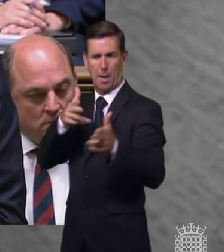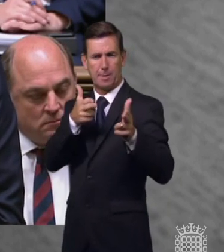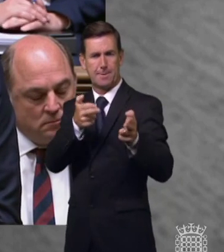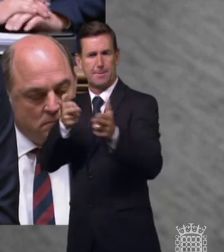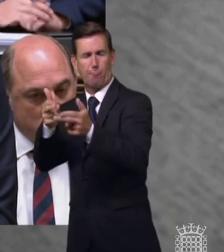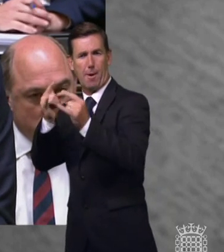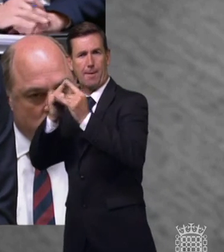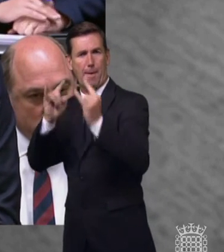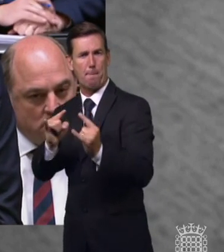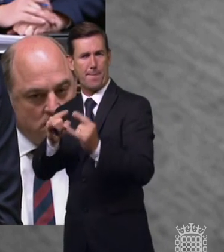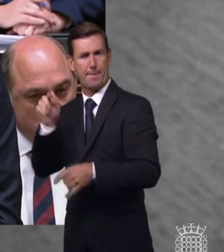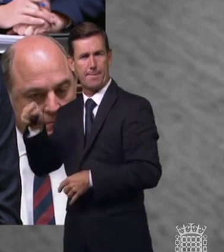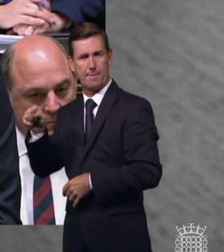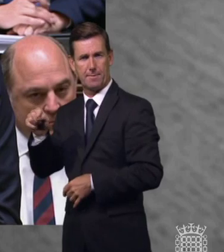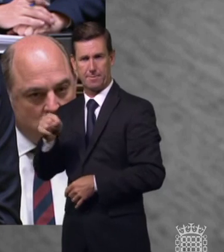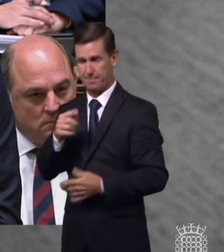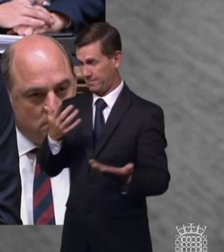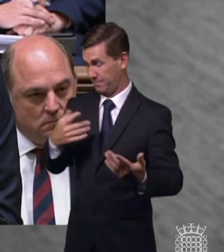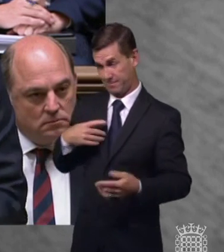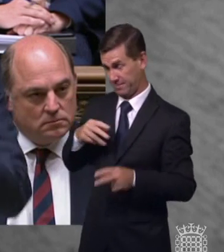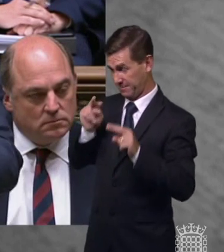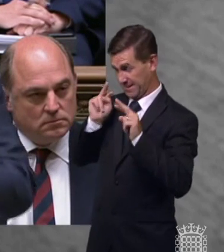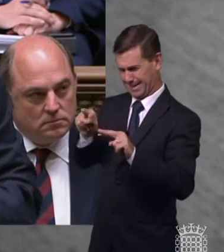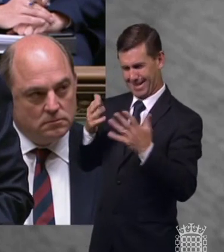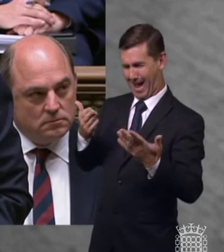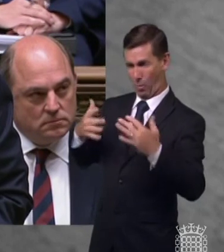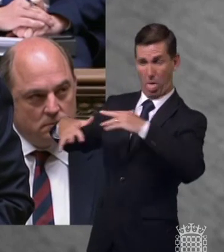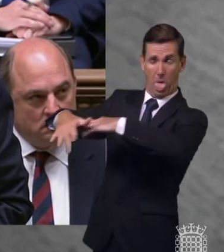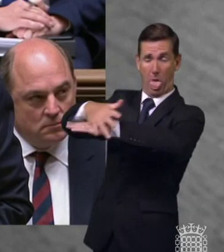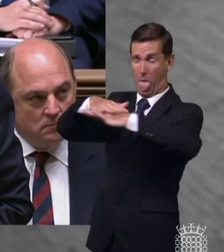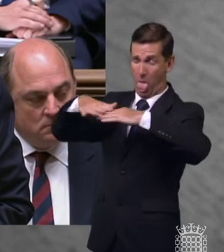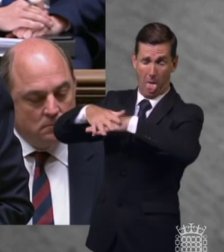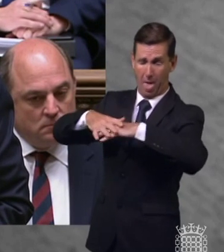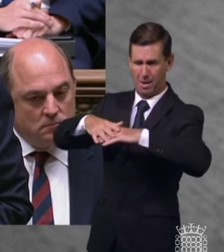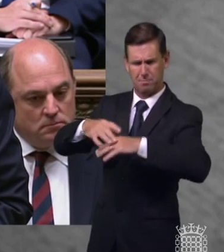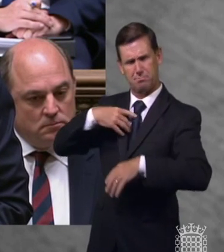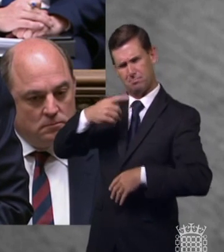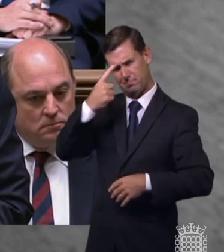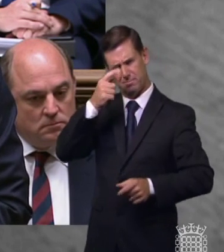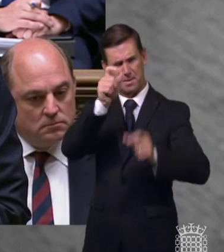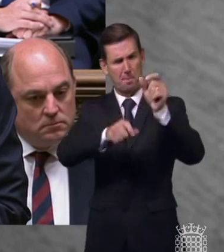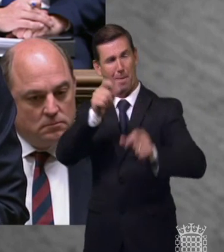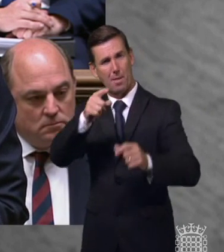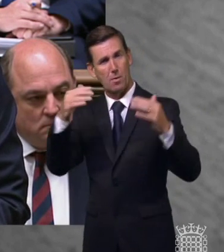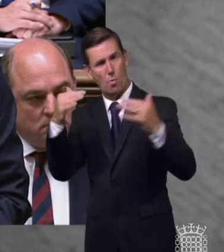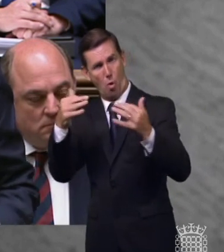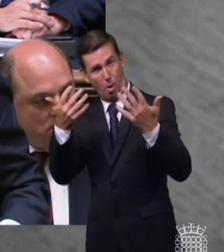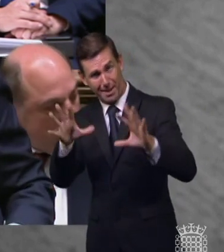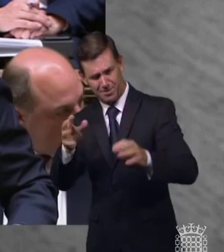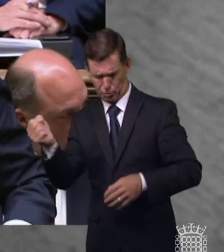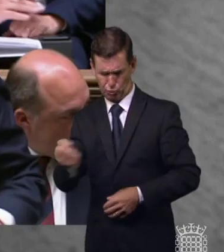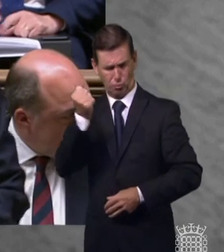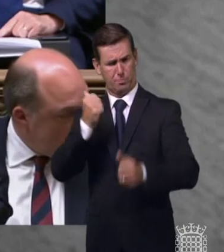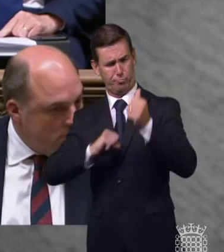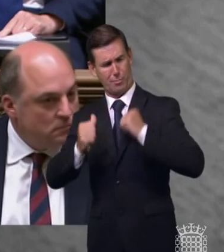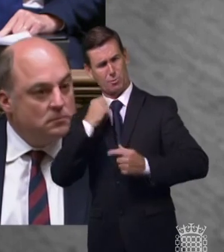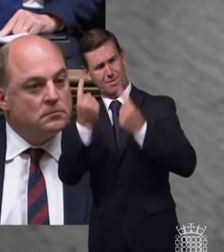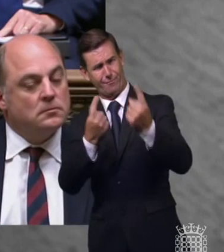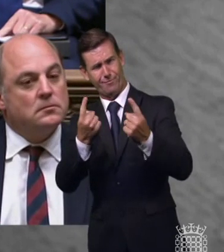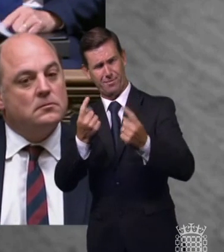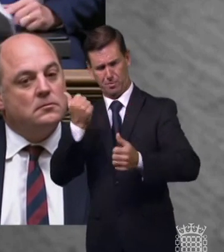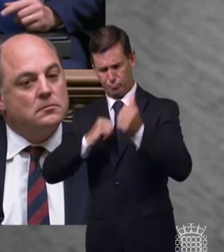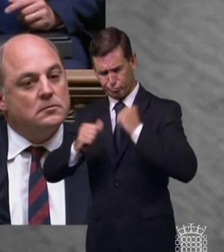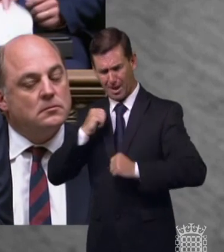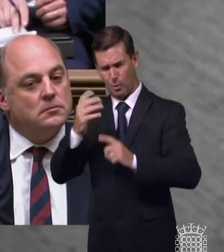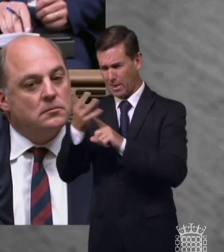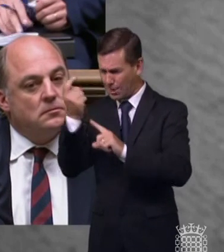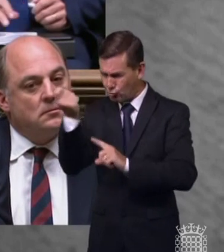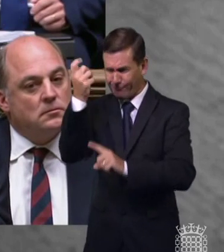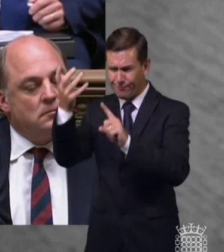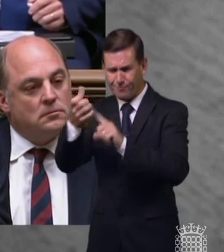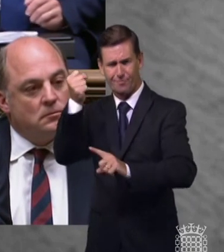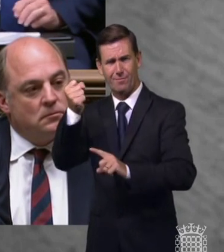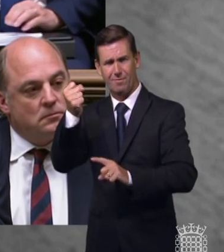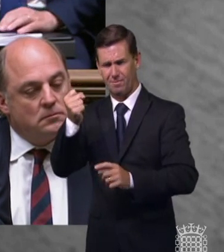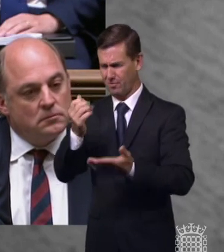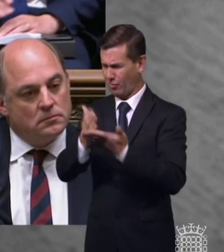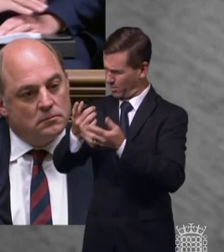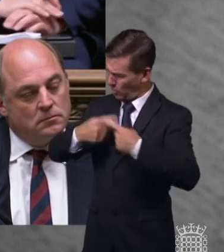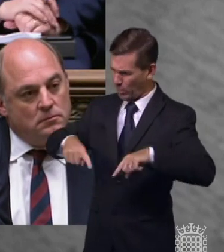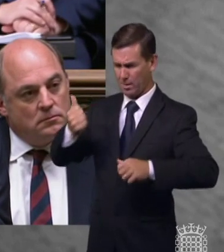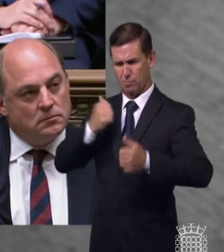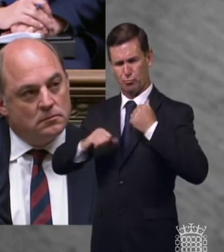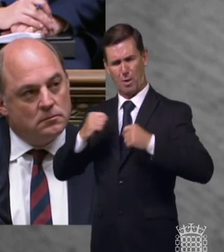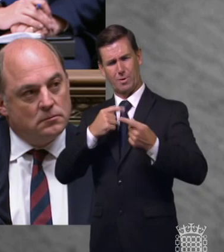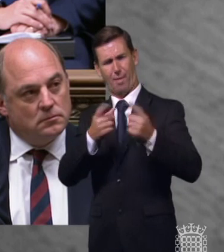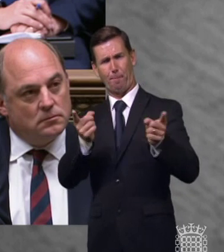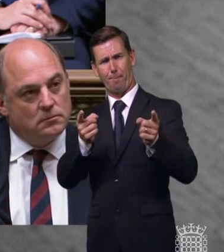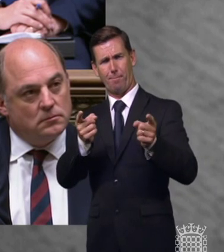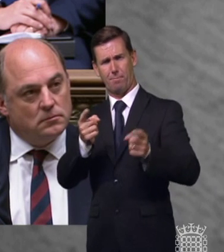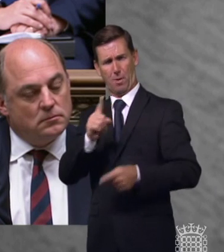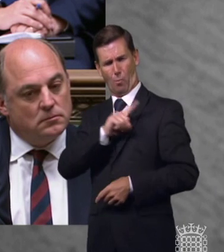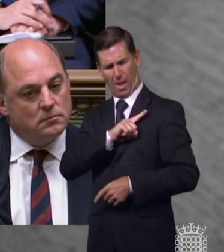Even amid the heart-wrenching scenes we see today, I believe they should be proud of their achievements, and we should be deeply proud of them, because they conferred benefits that